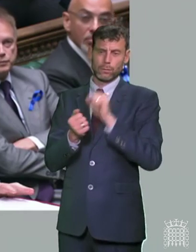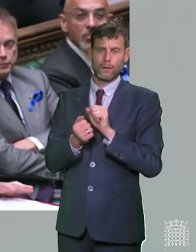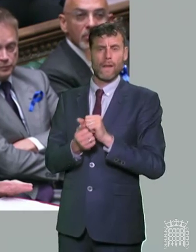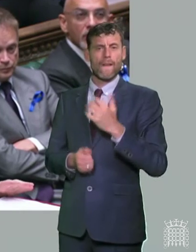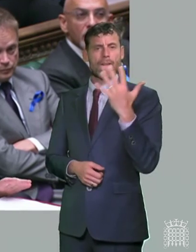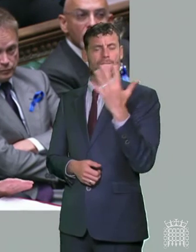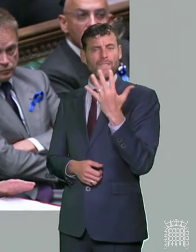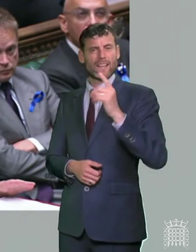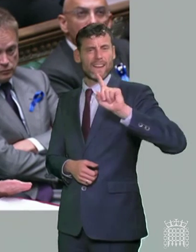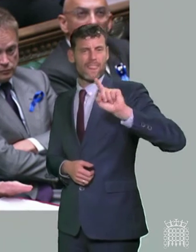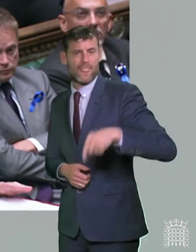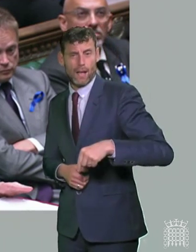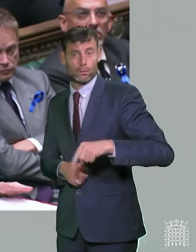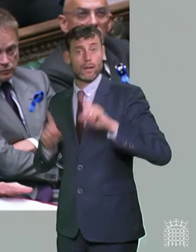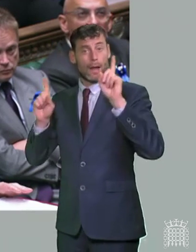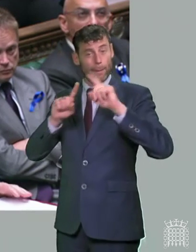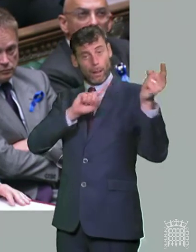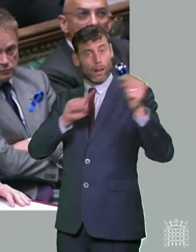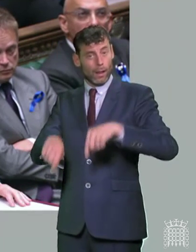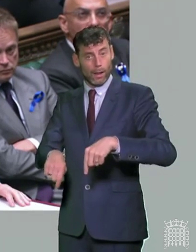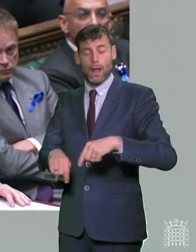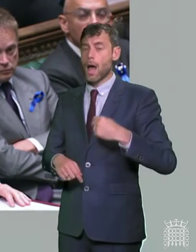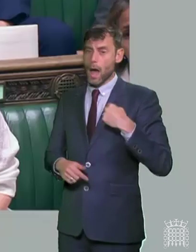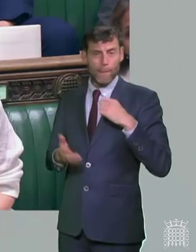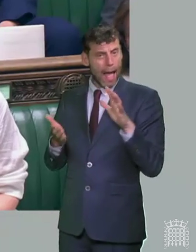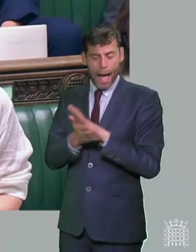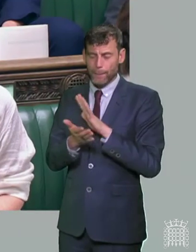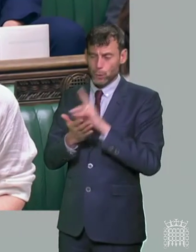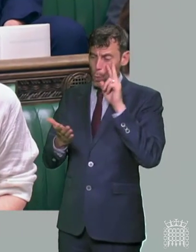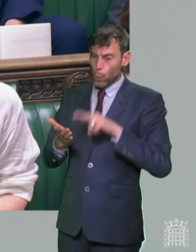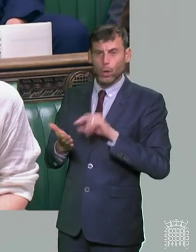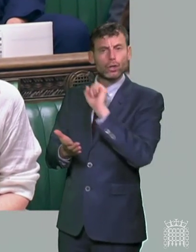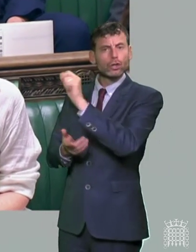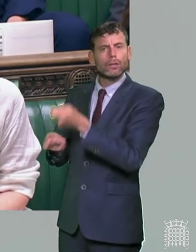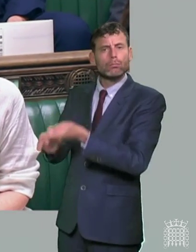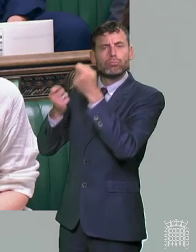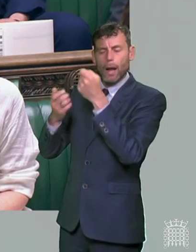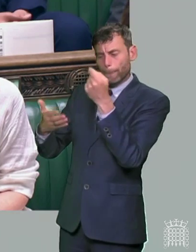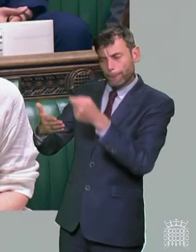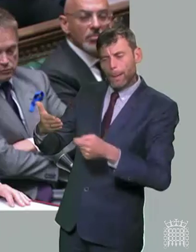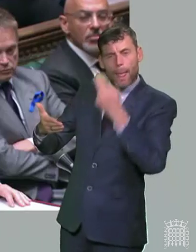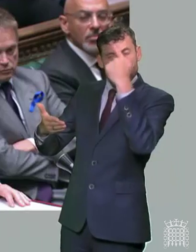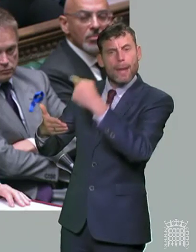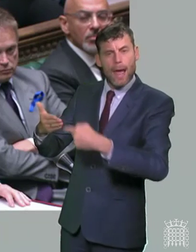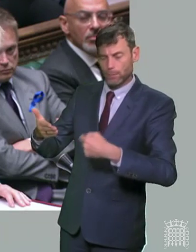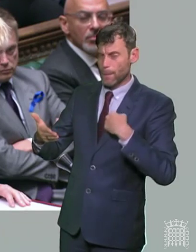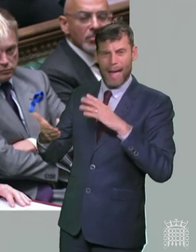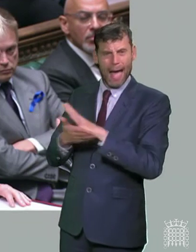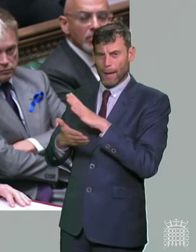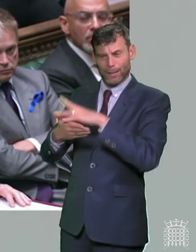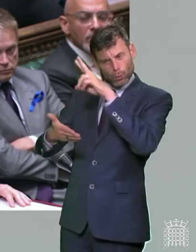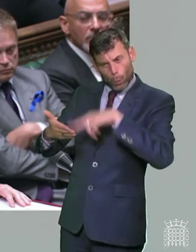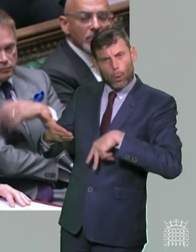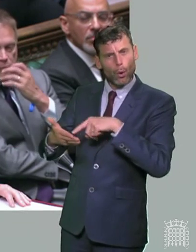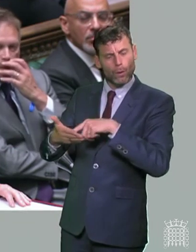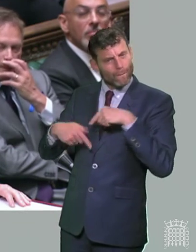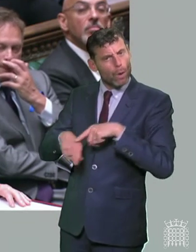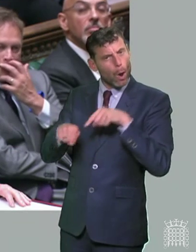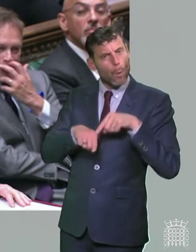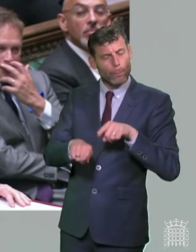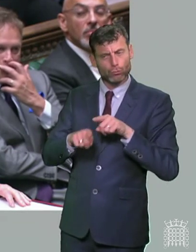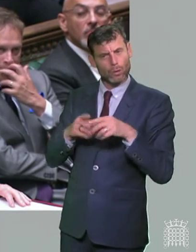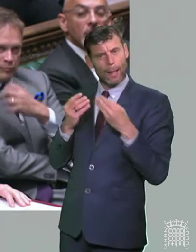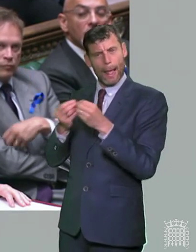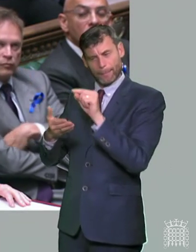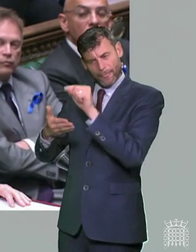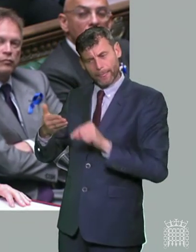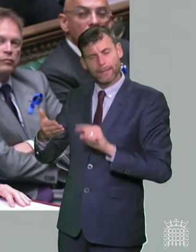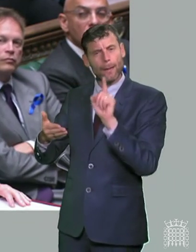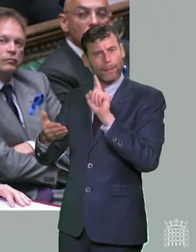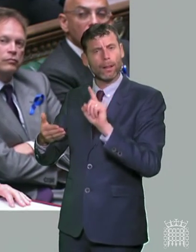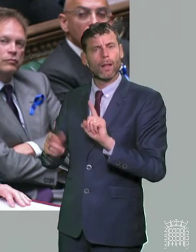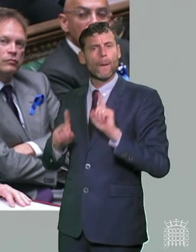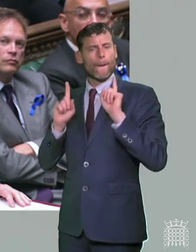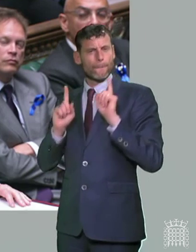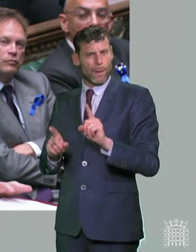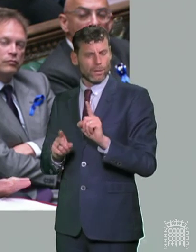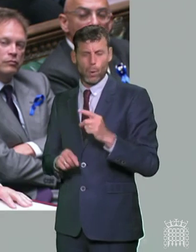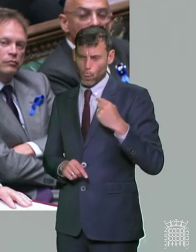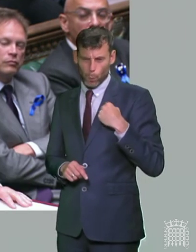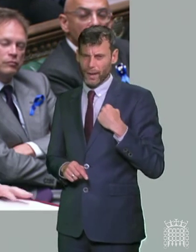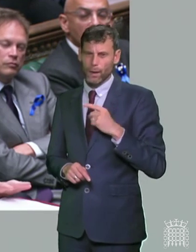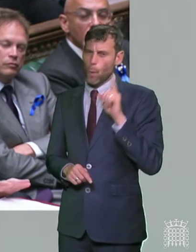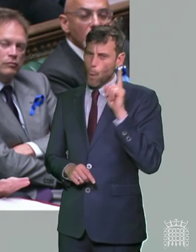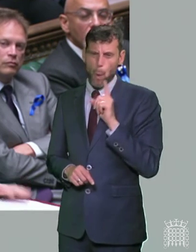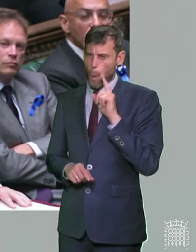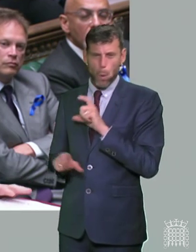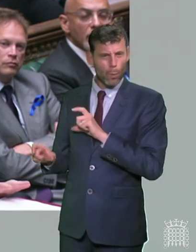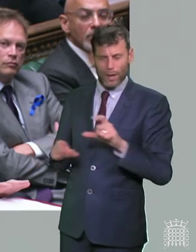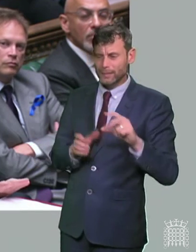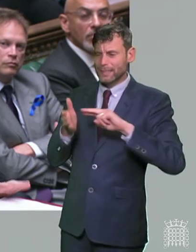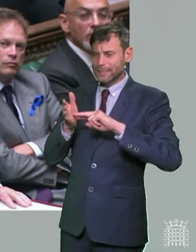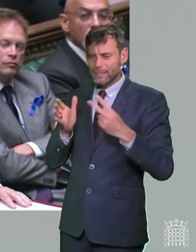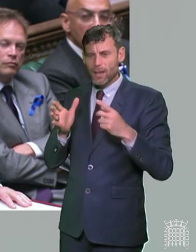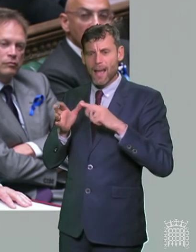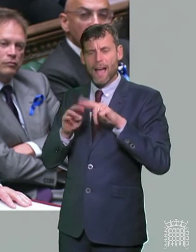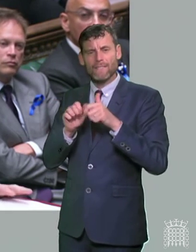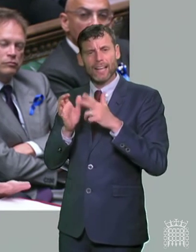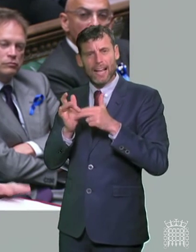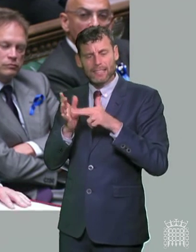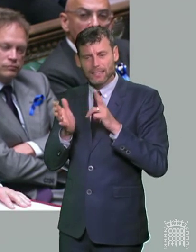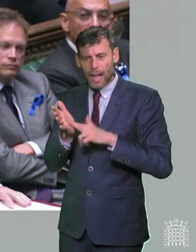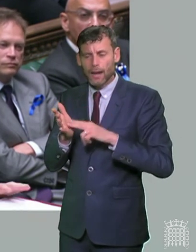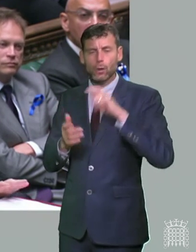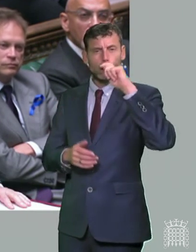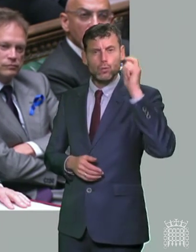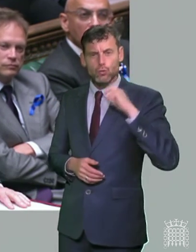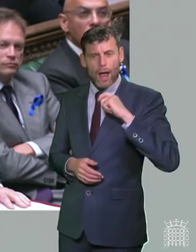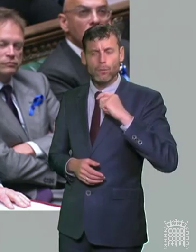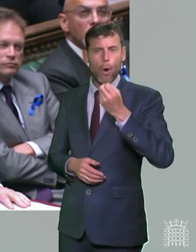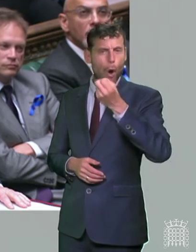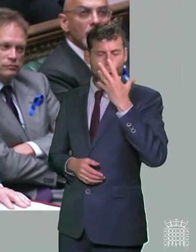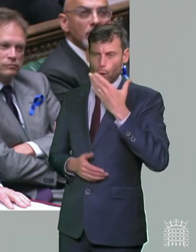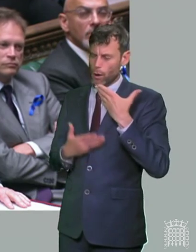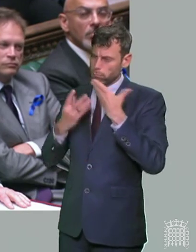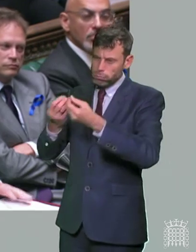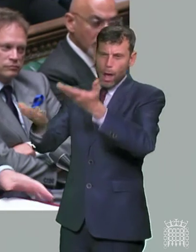Of course, I am happy to look at the cases that she wants to raise, and we will do our best for them and for their families, but the House should be in no doubt of the generous welcome that we continue to give to people from Syria, Afghanistan, Ukraine and Hong Kong.